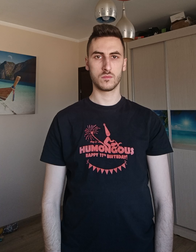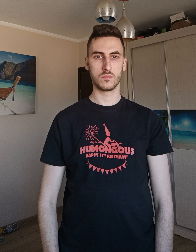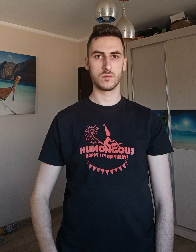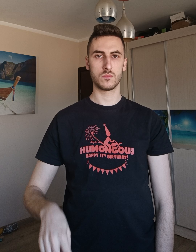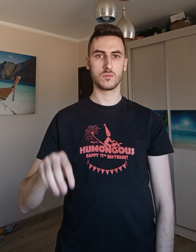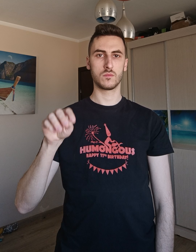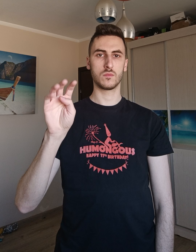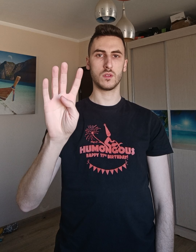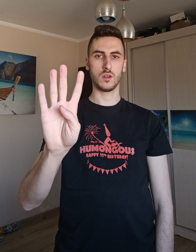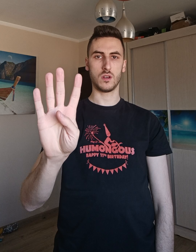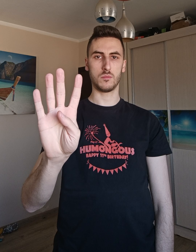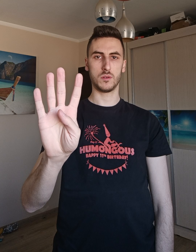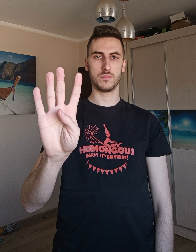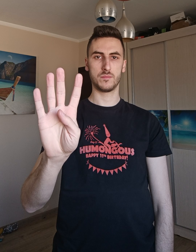ארבע